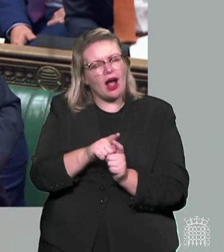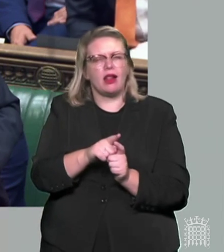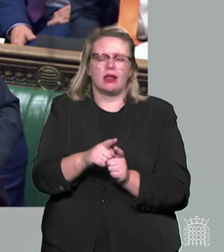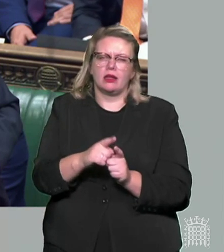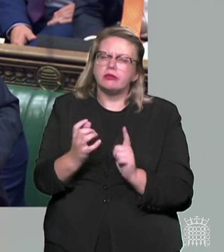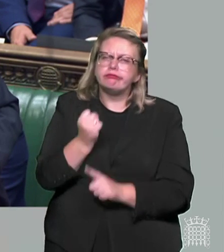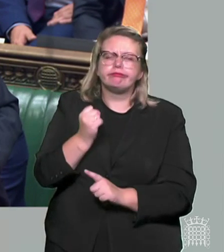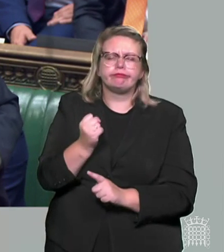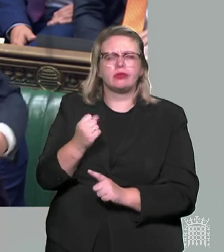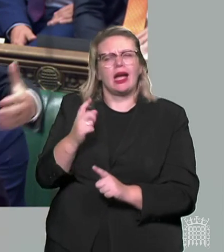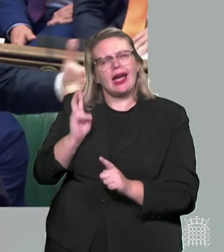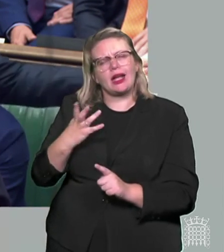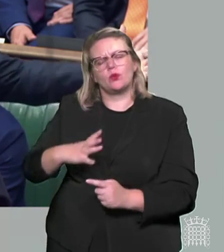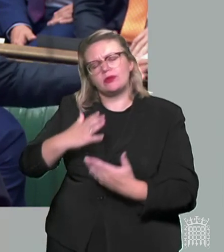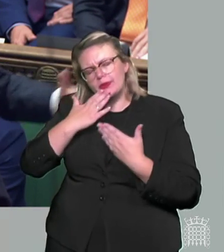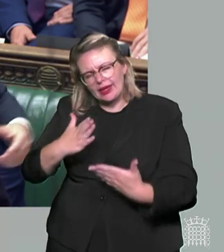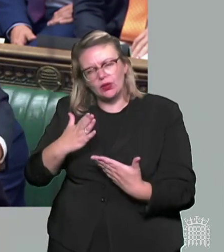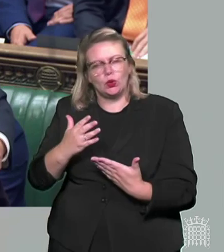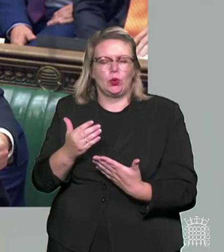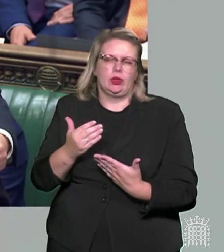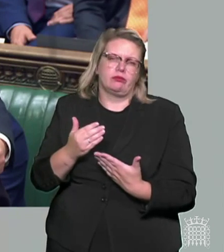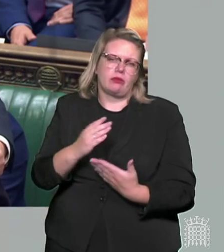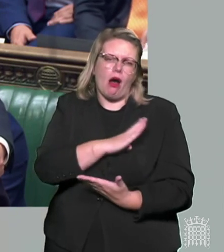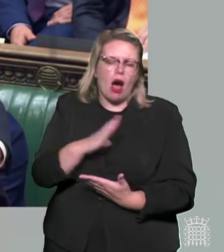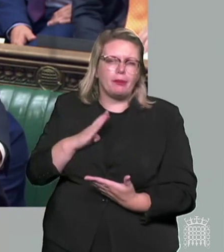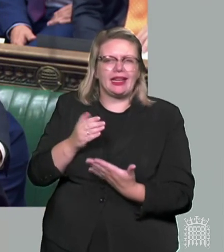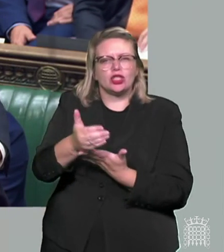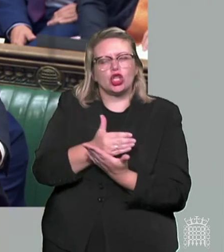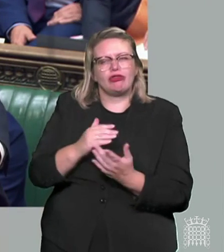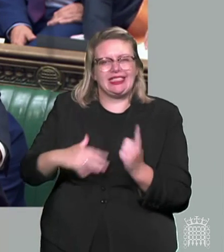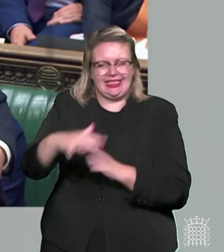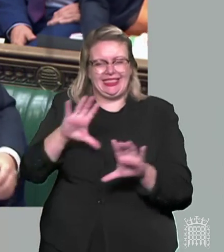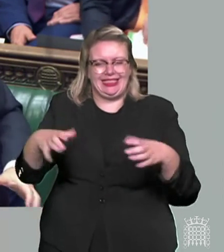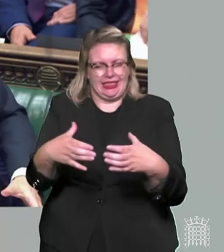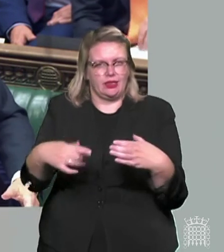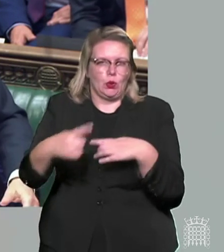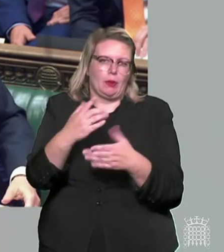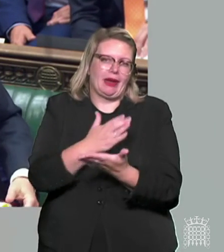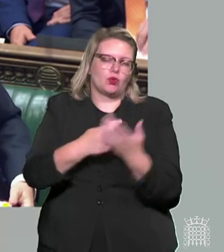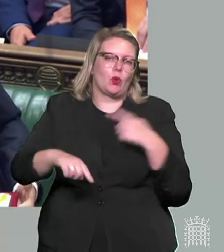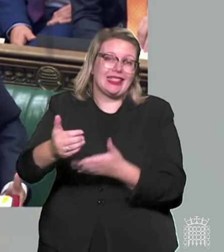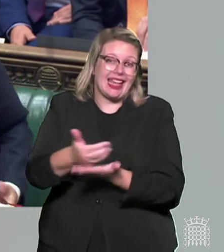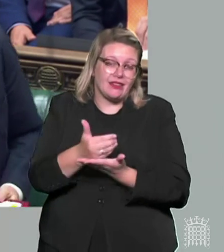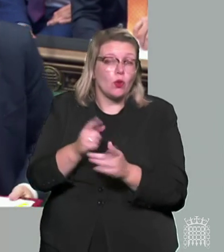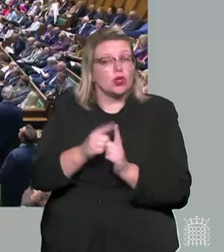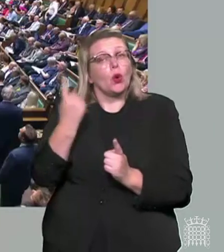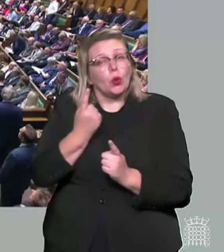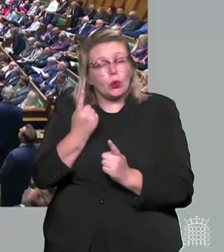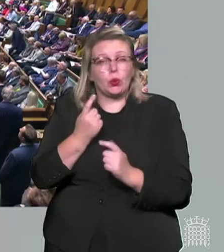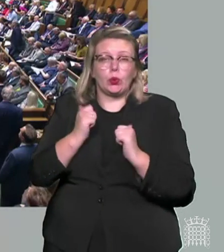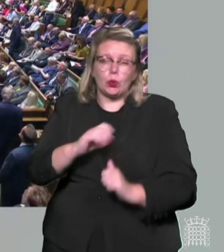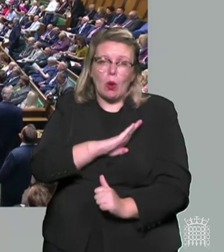I renew my thanks to the security services, who do so much to keep us safe, and to all those who put on the Queen’s uniform.